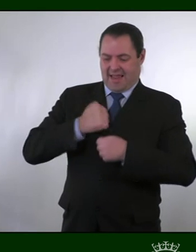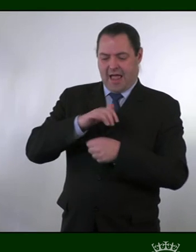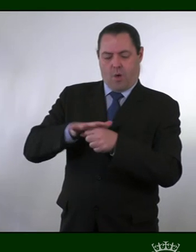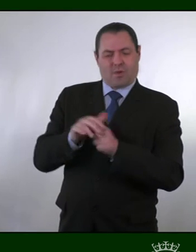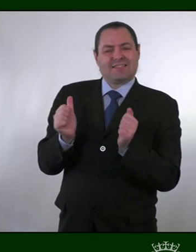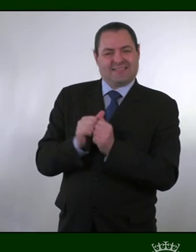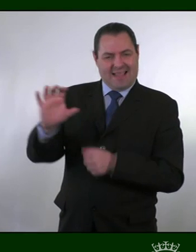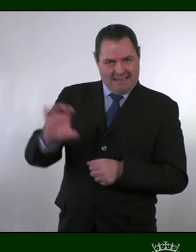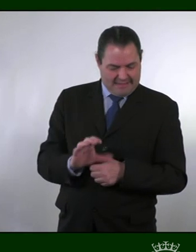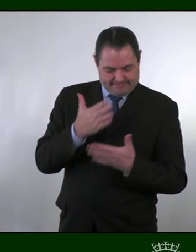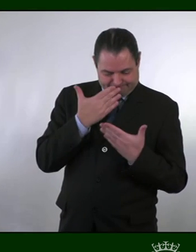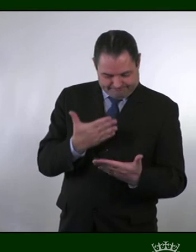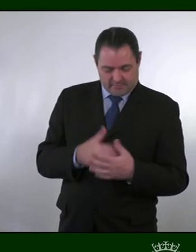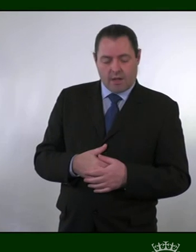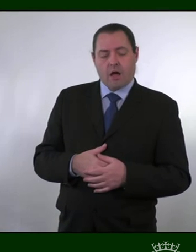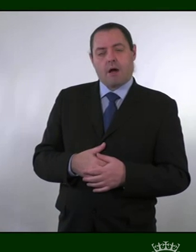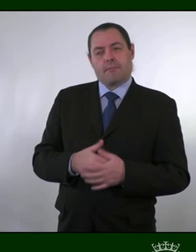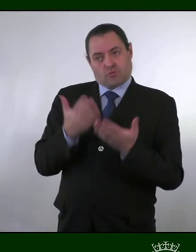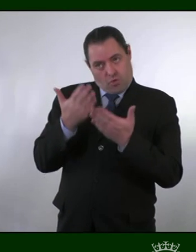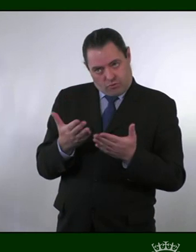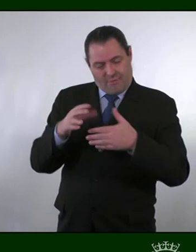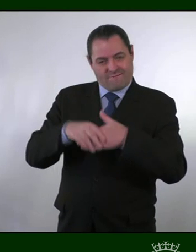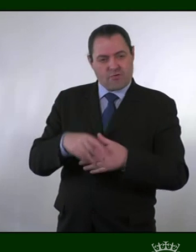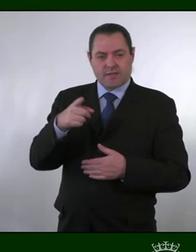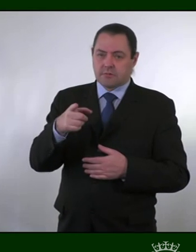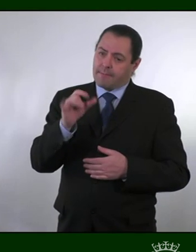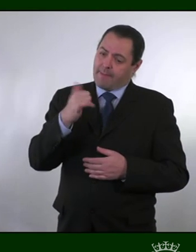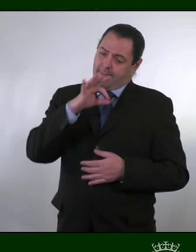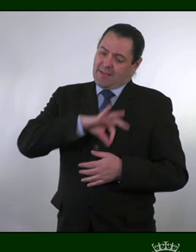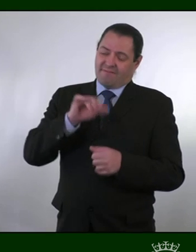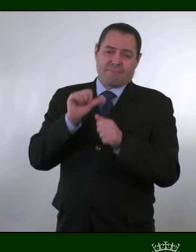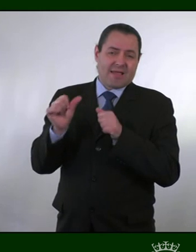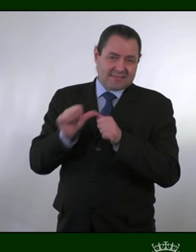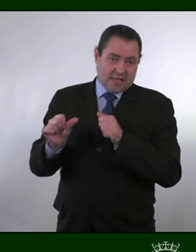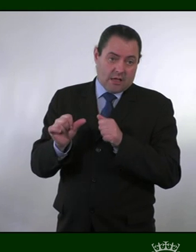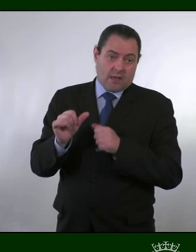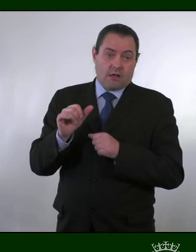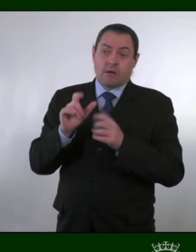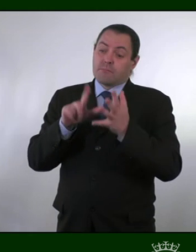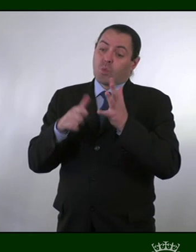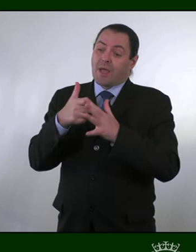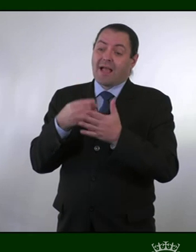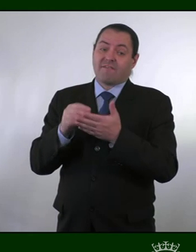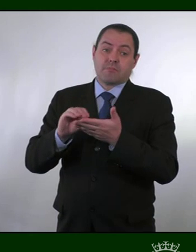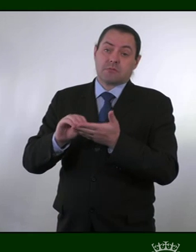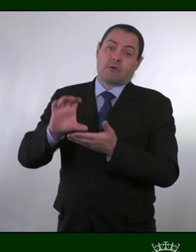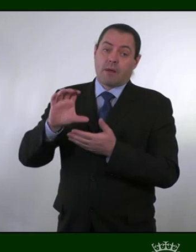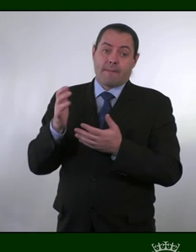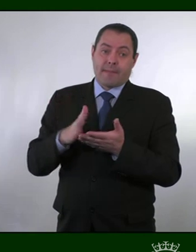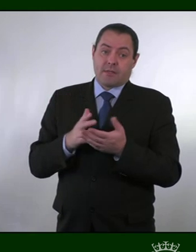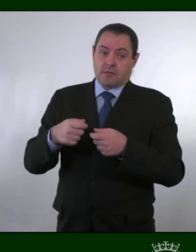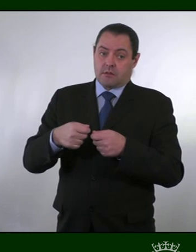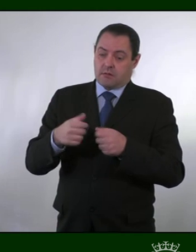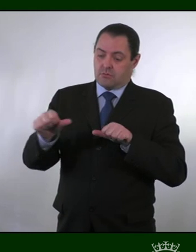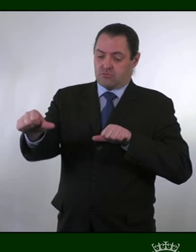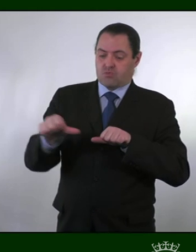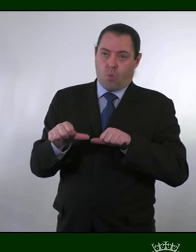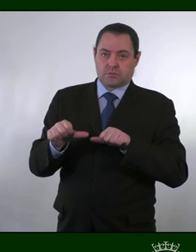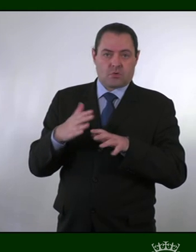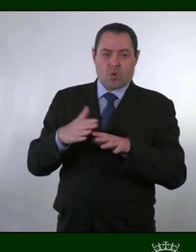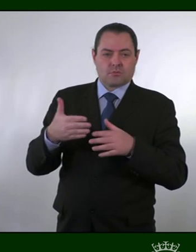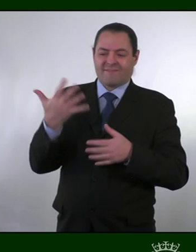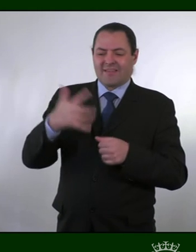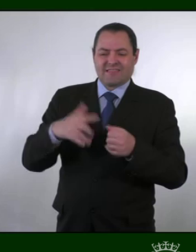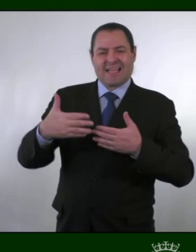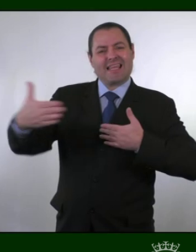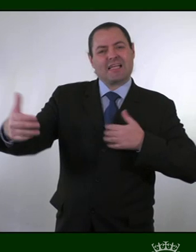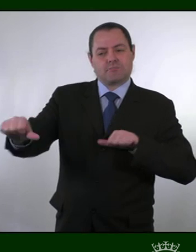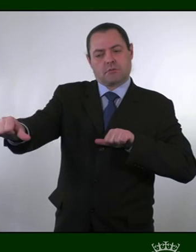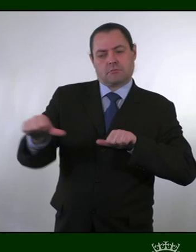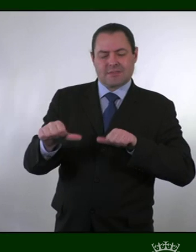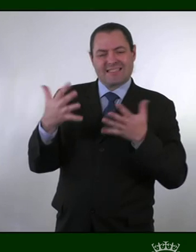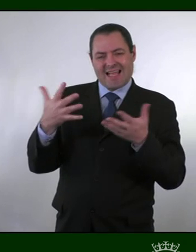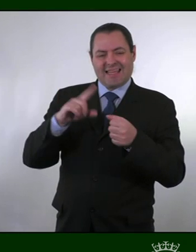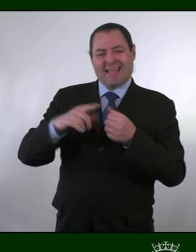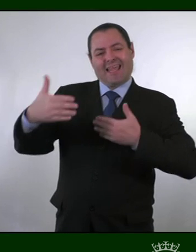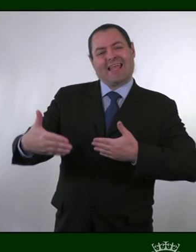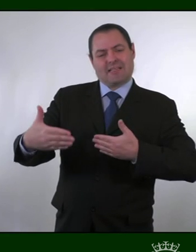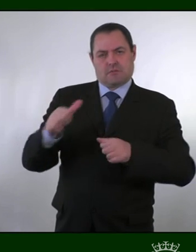However, will my right hon. Friend agree that the benefit to Moray could be even greater if the UK Government’s contribution was spread over a shorter period than the current 15 years—say, 10 or less?